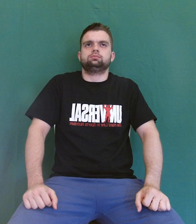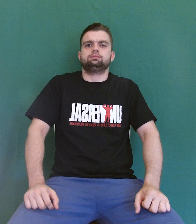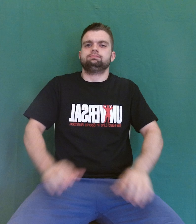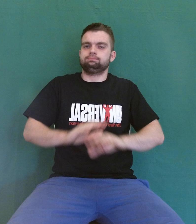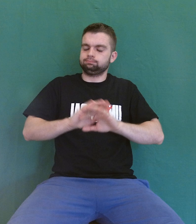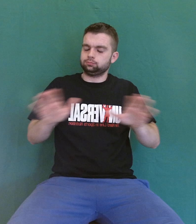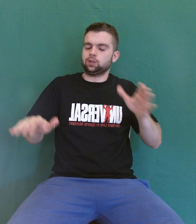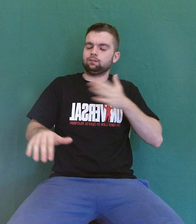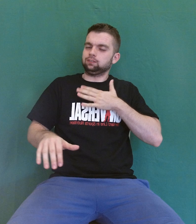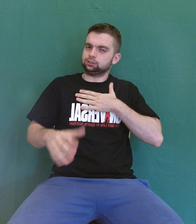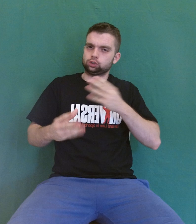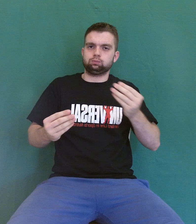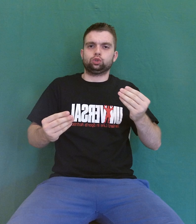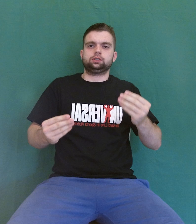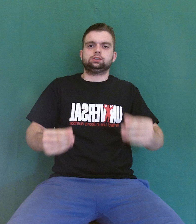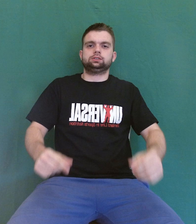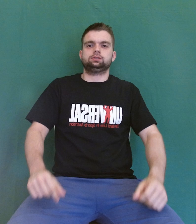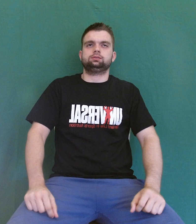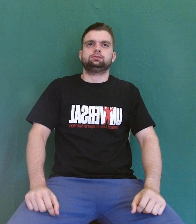ΕΝΤΑΞΕΙ ΕΥΧΑΡΙΣΤΩ ΠΟΛΥ